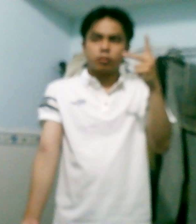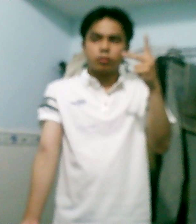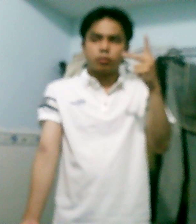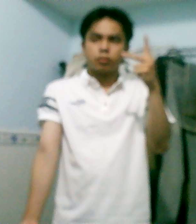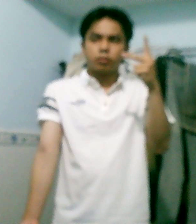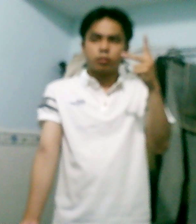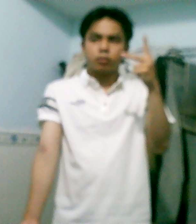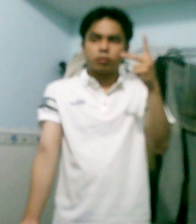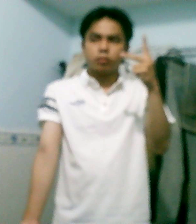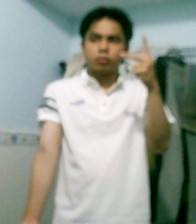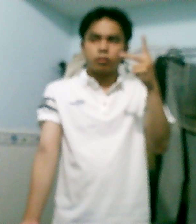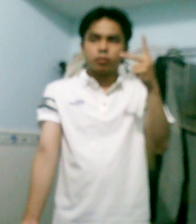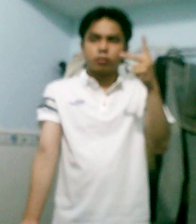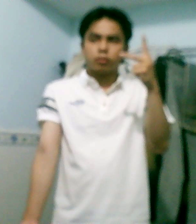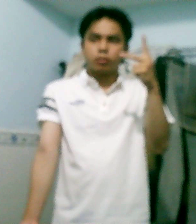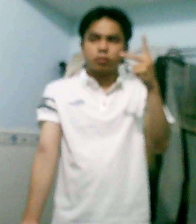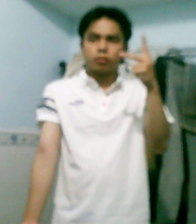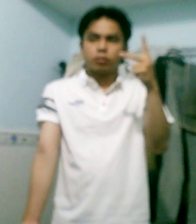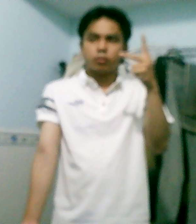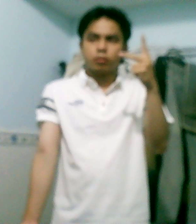k